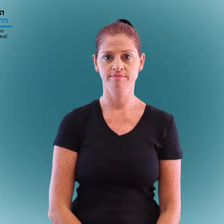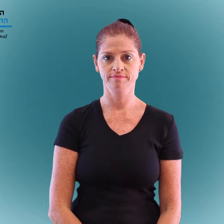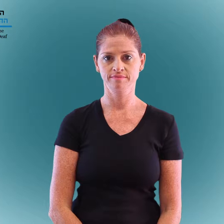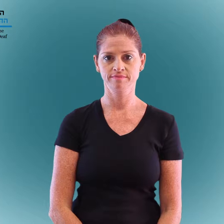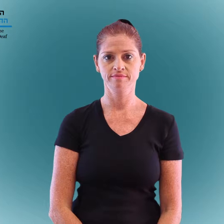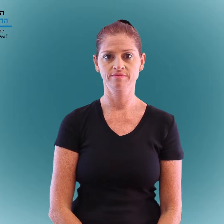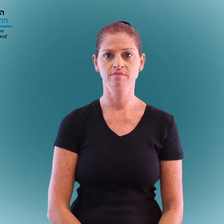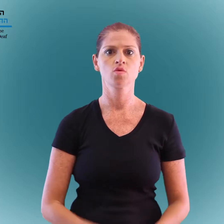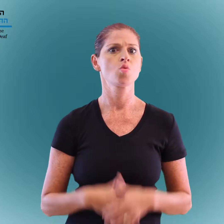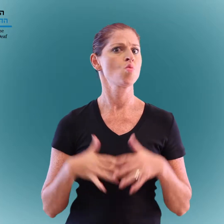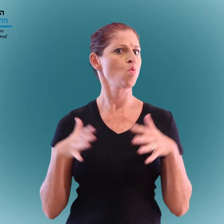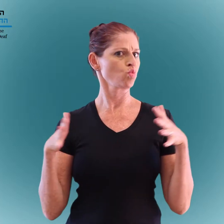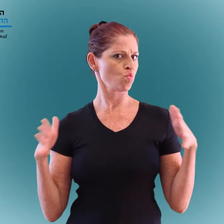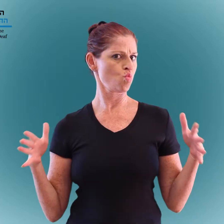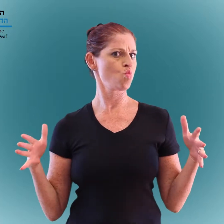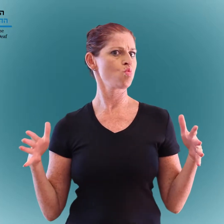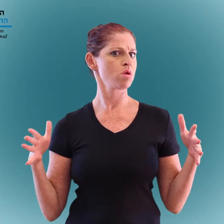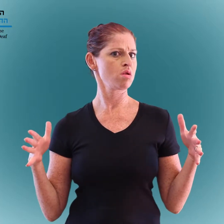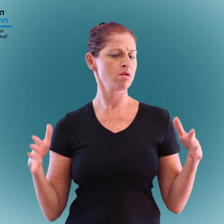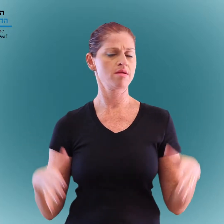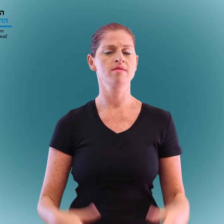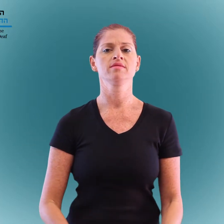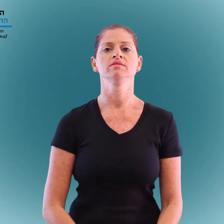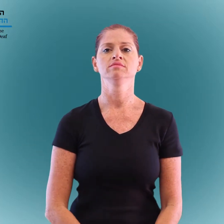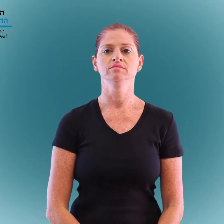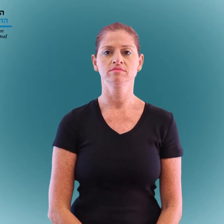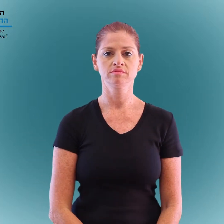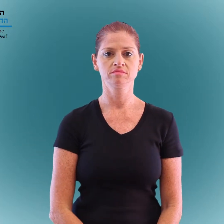גדול